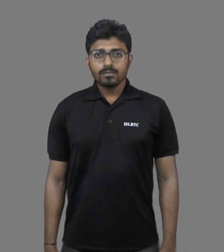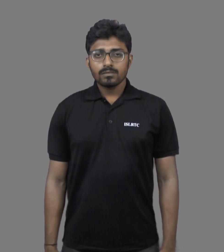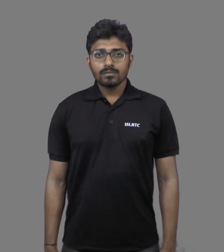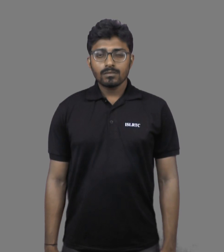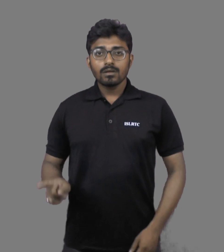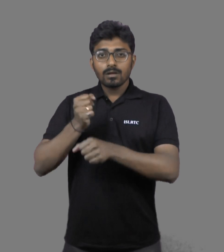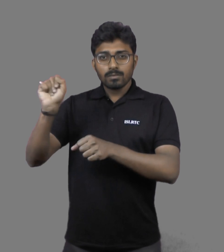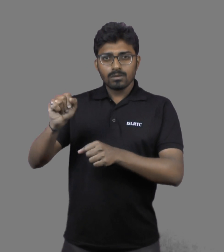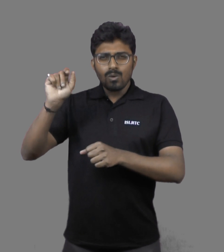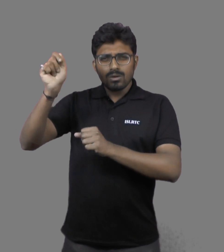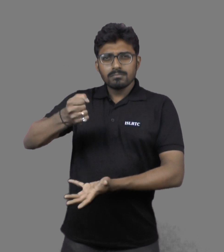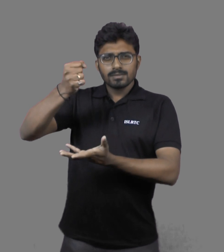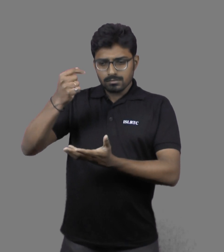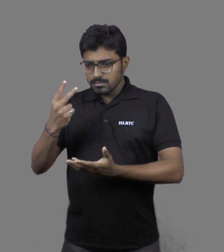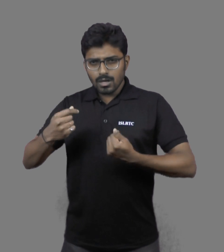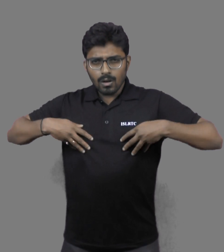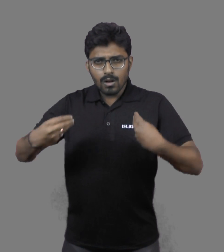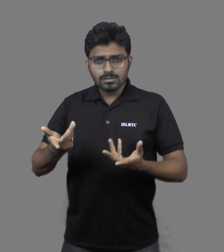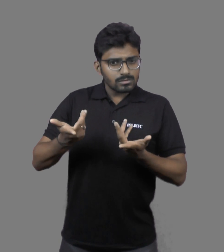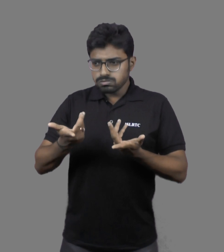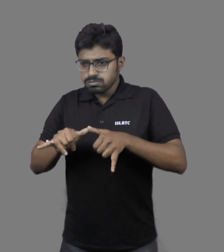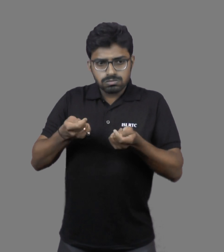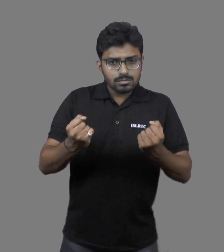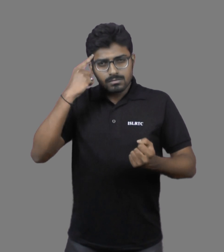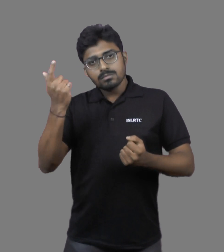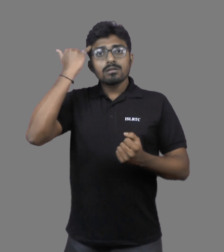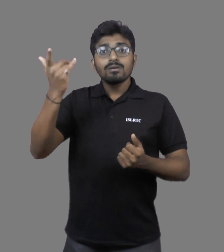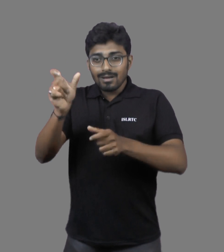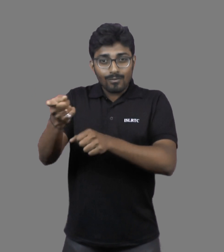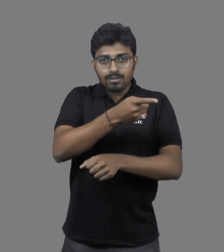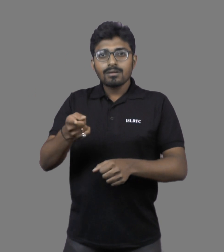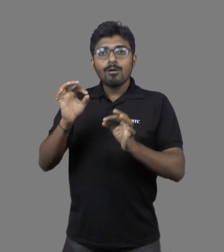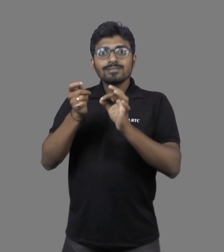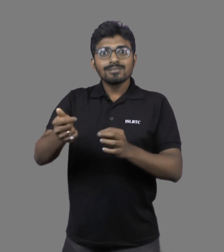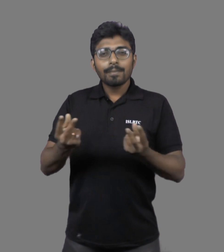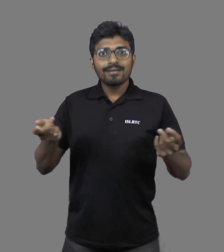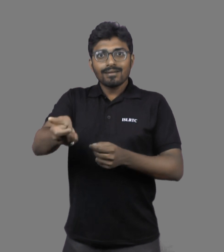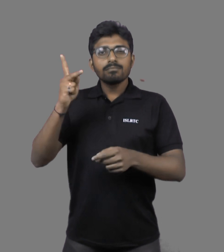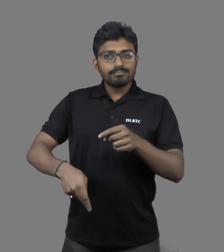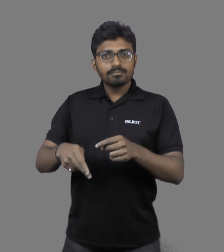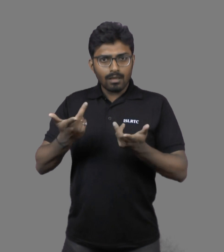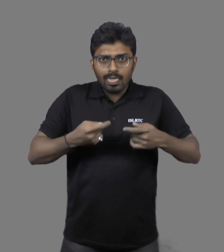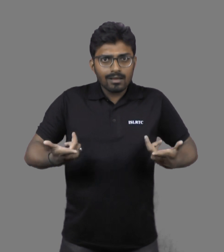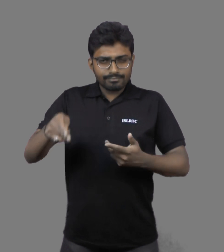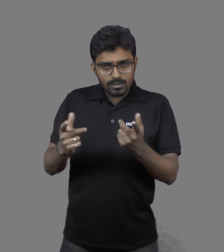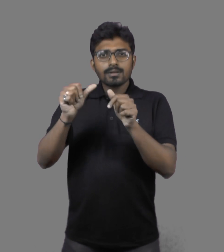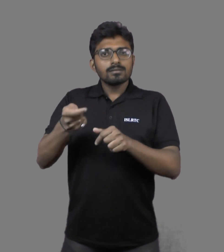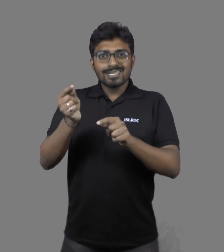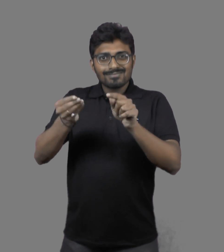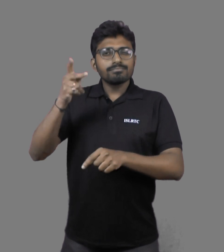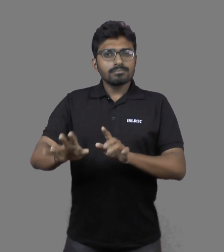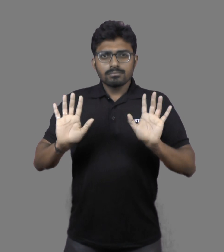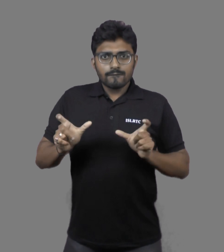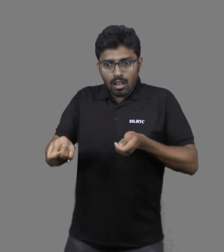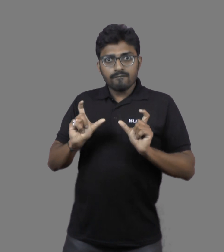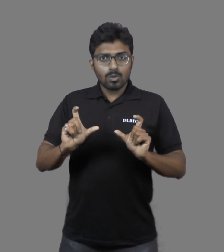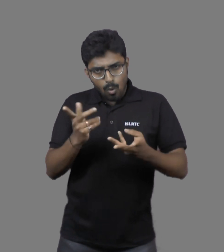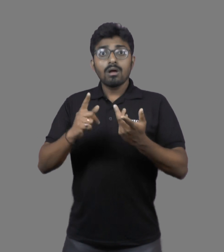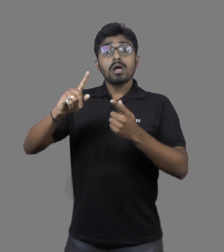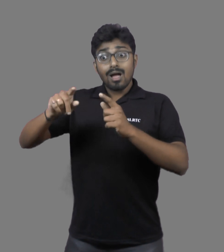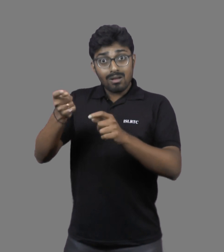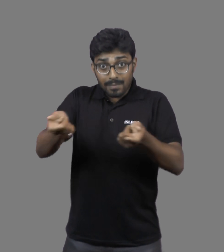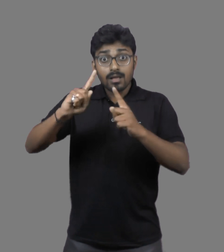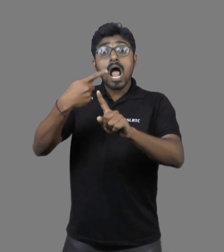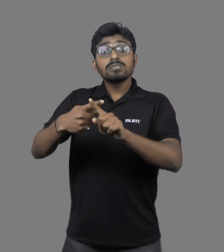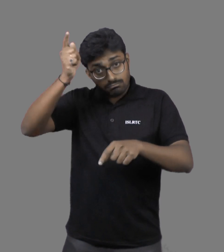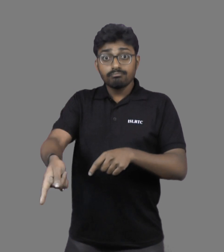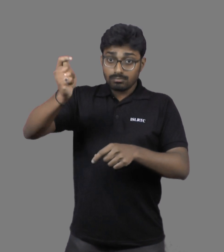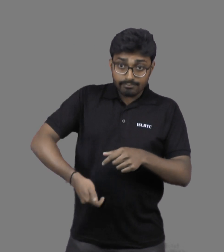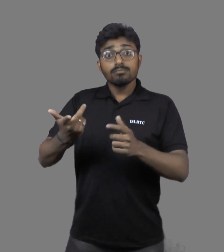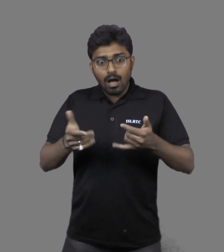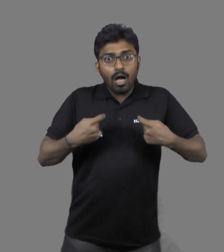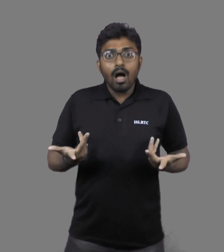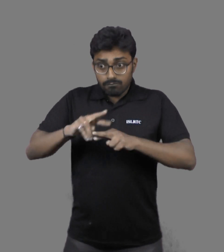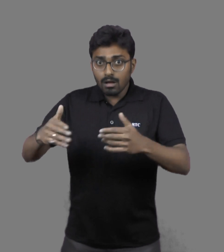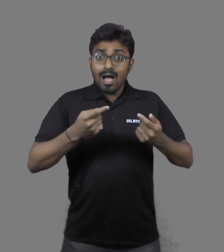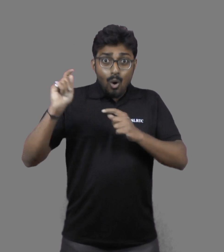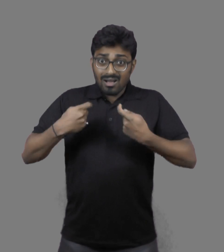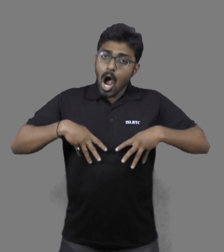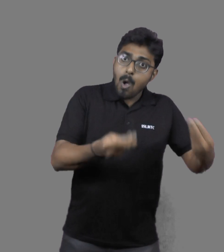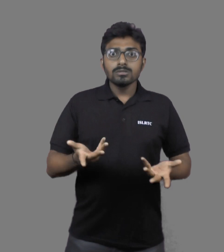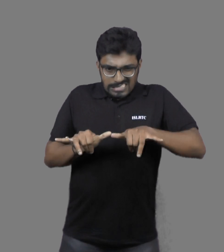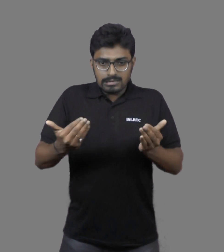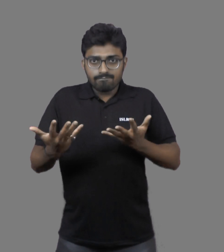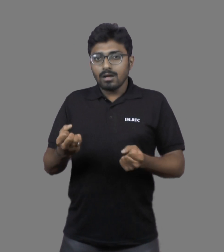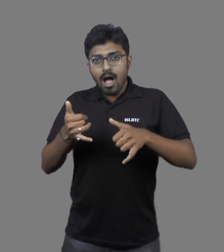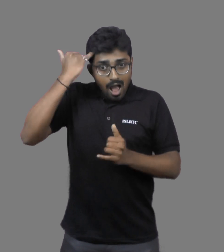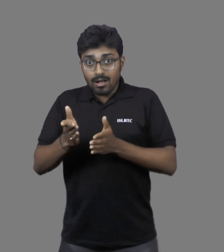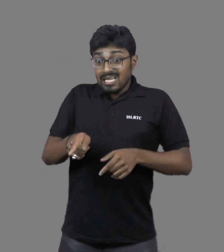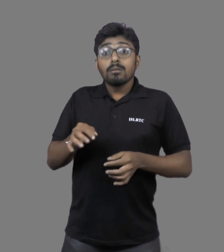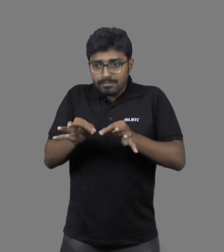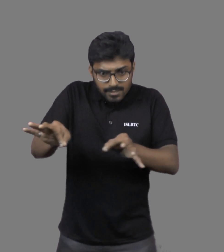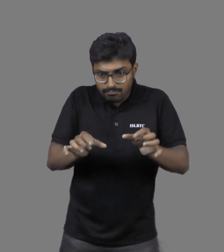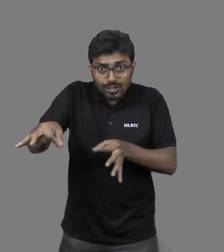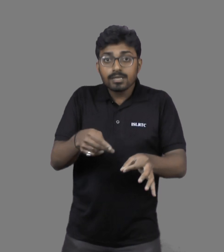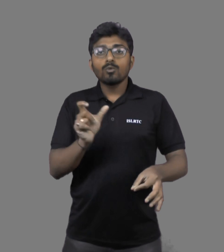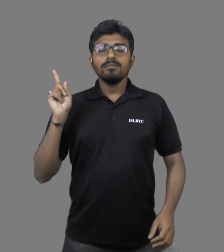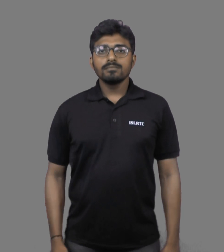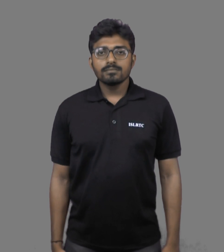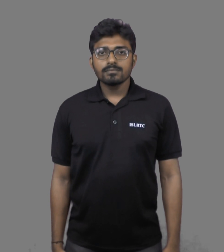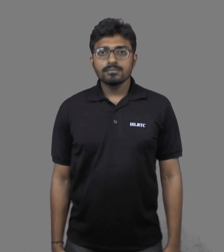Austerity